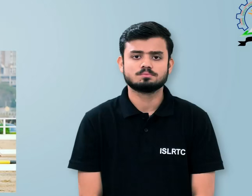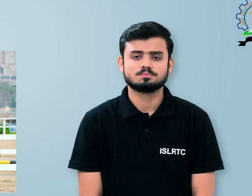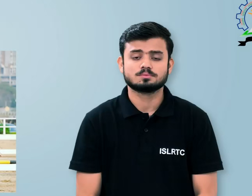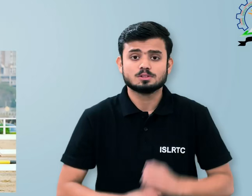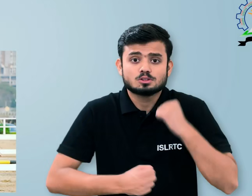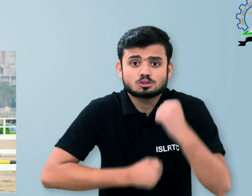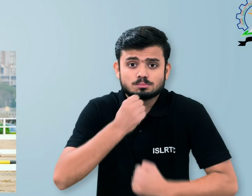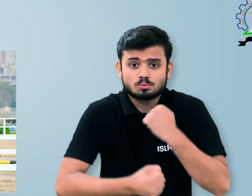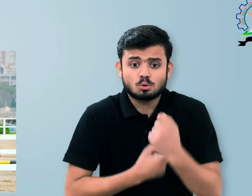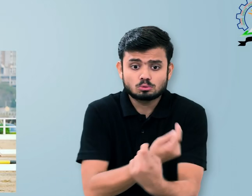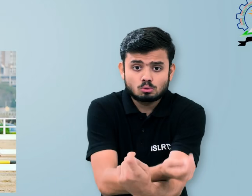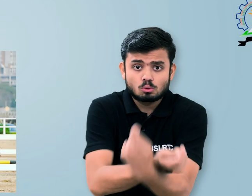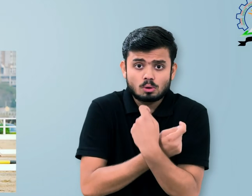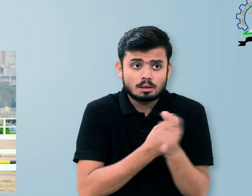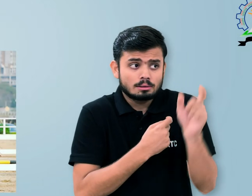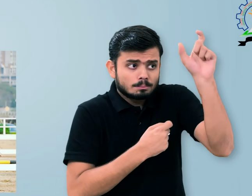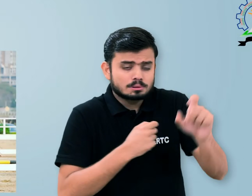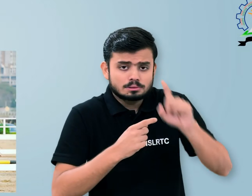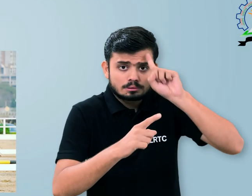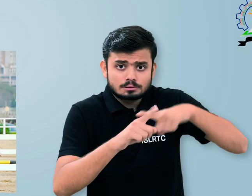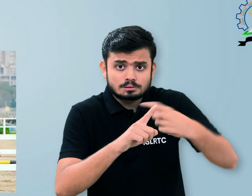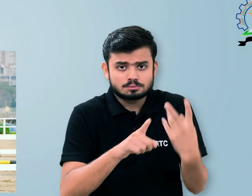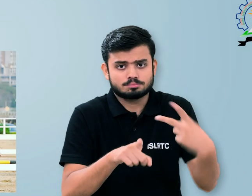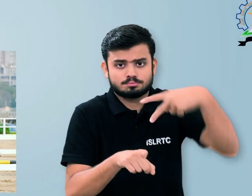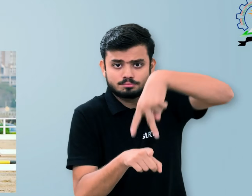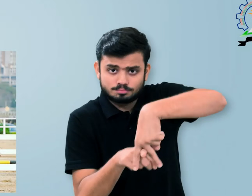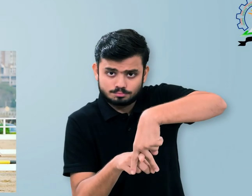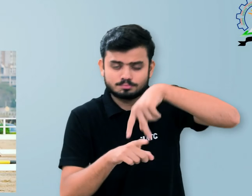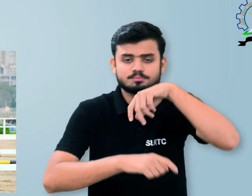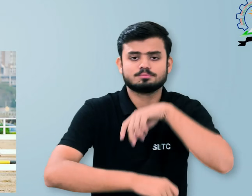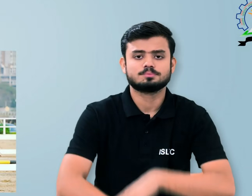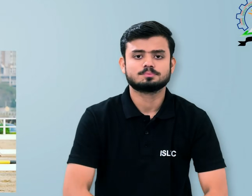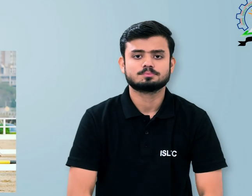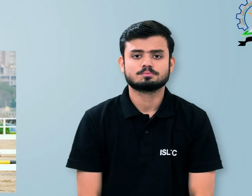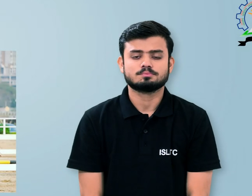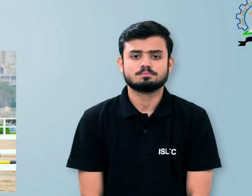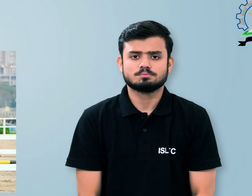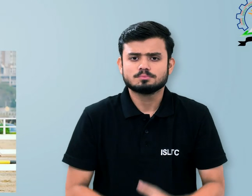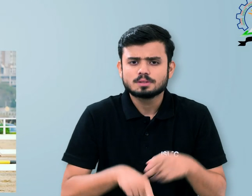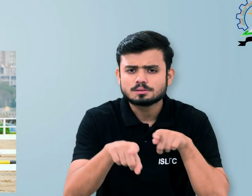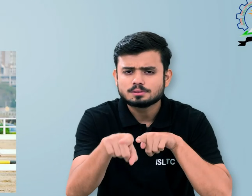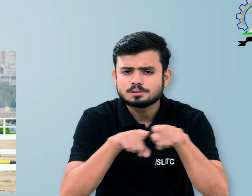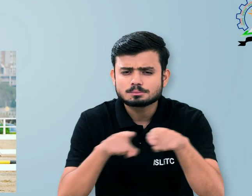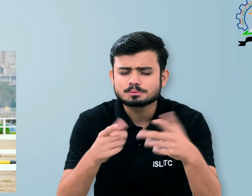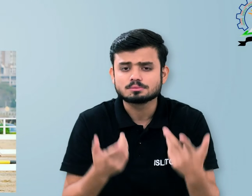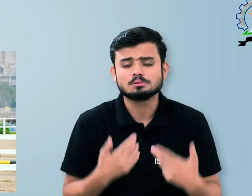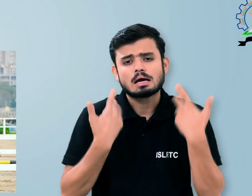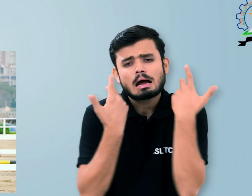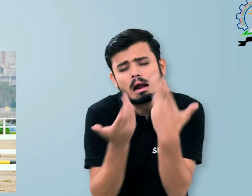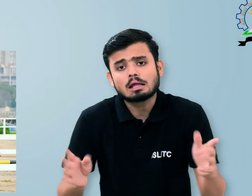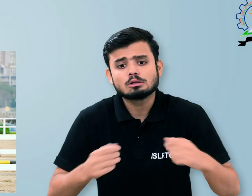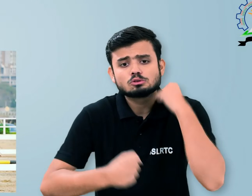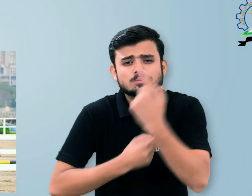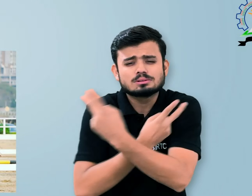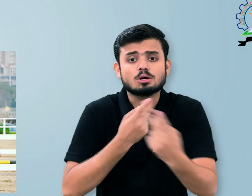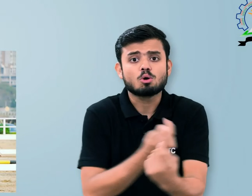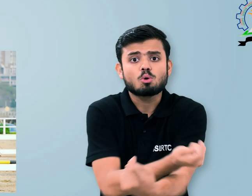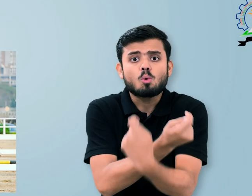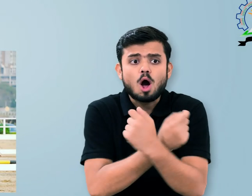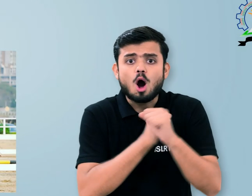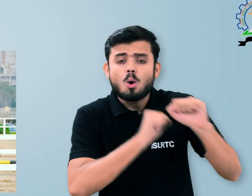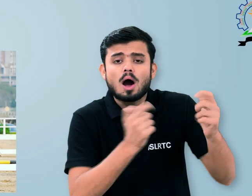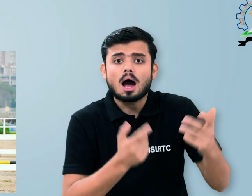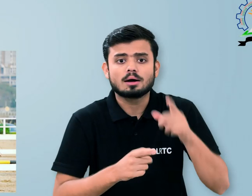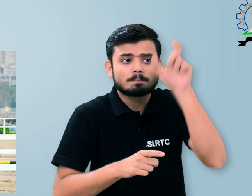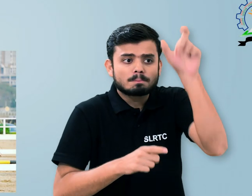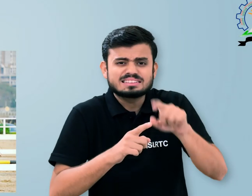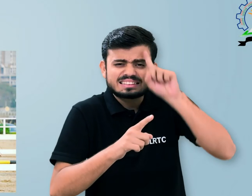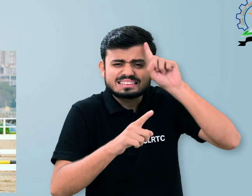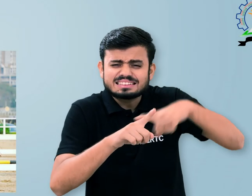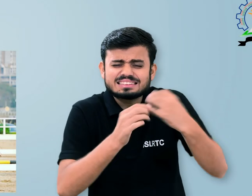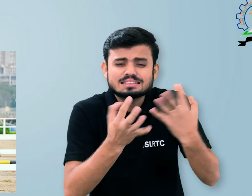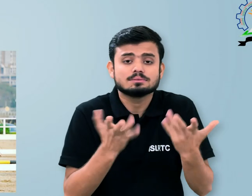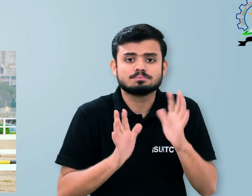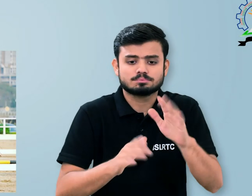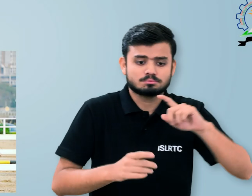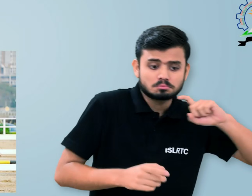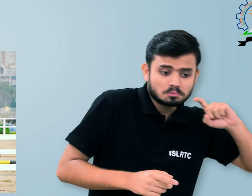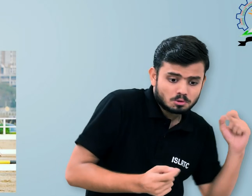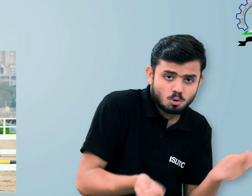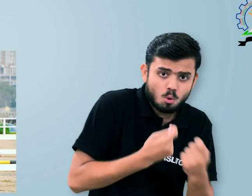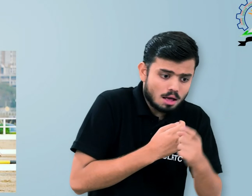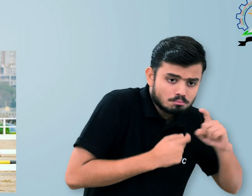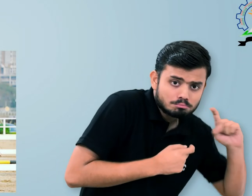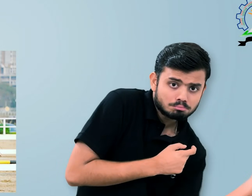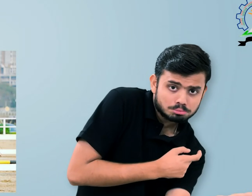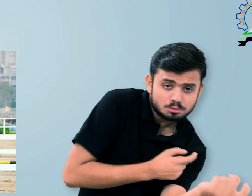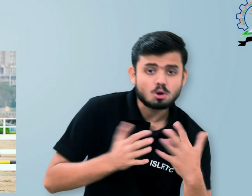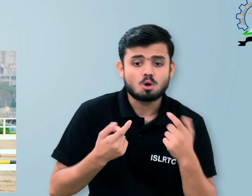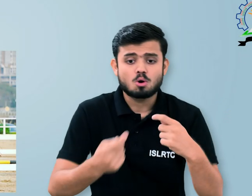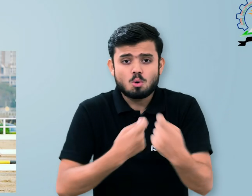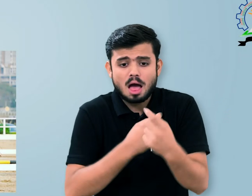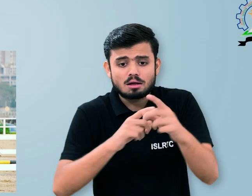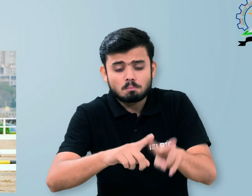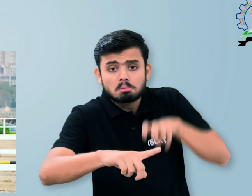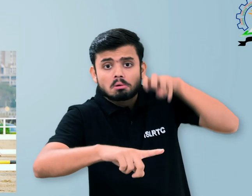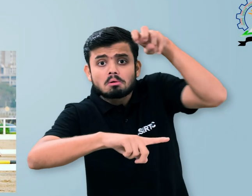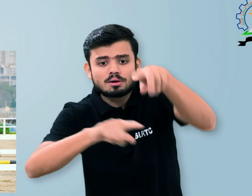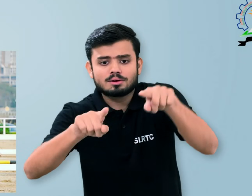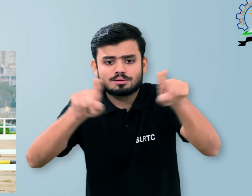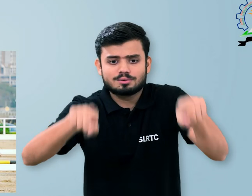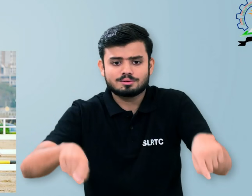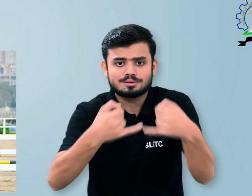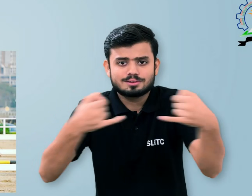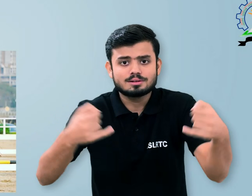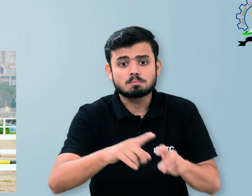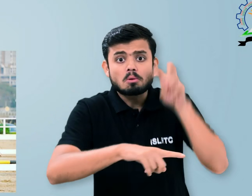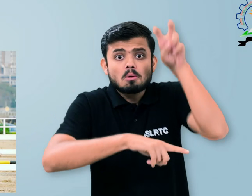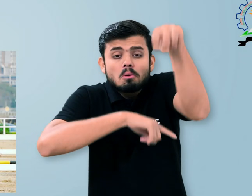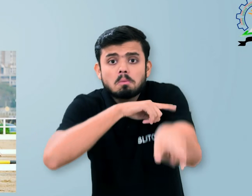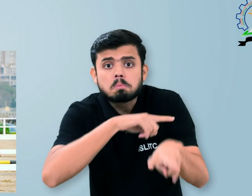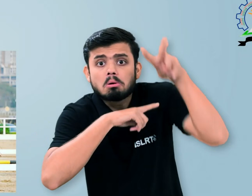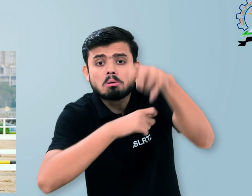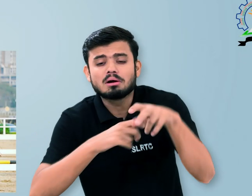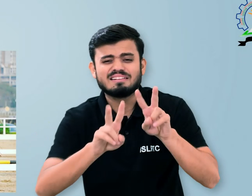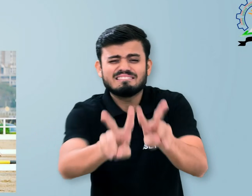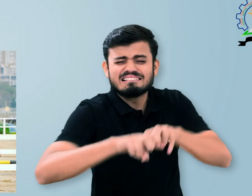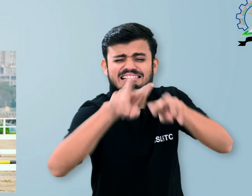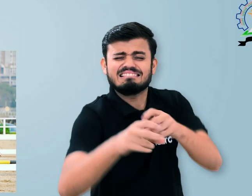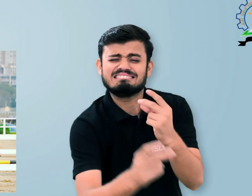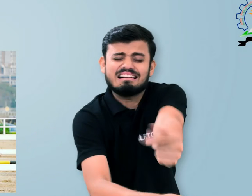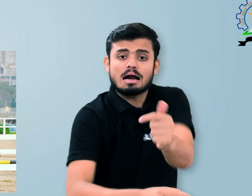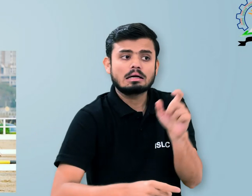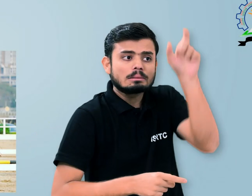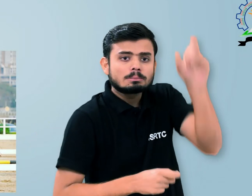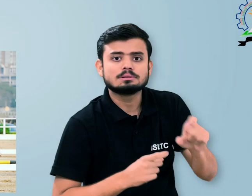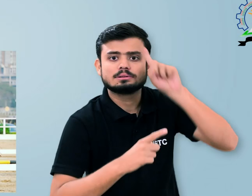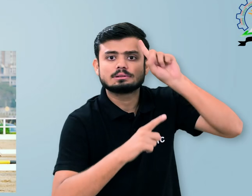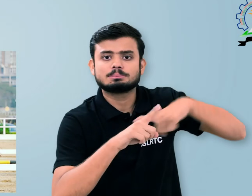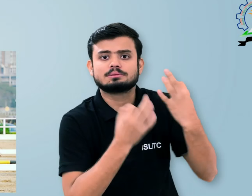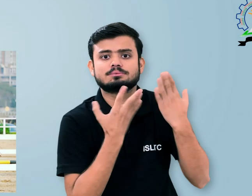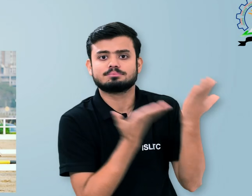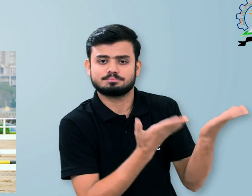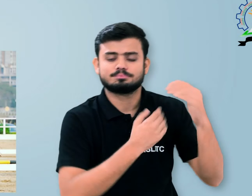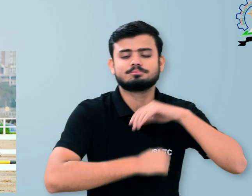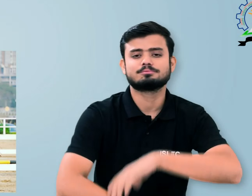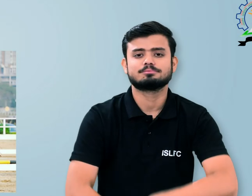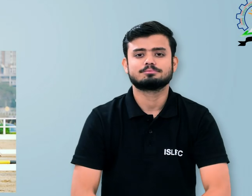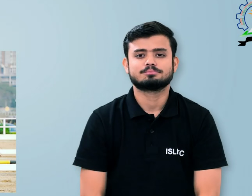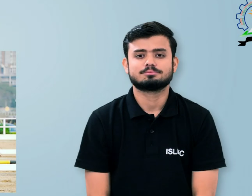Equestrian It is a person who rides horses, especially someone skilled in horse riding